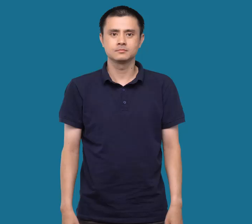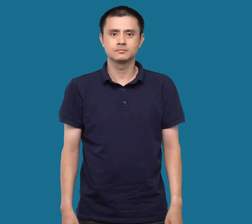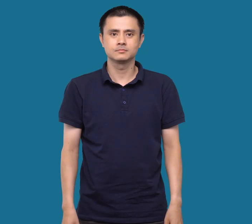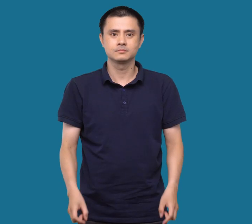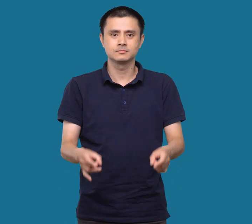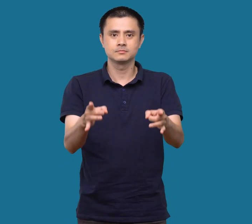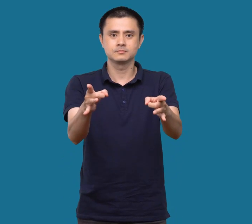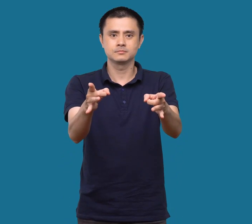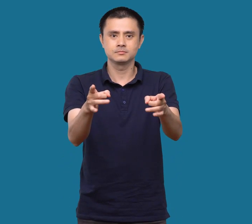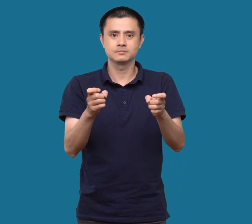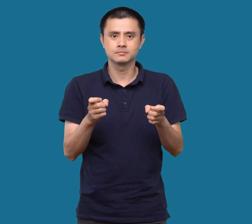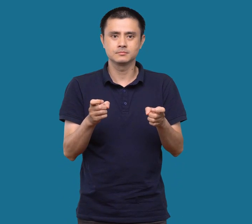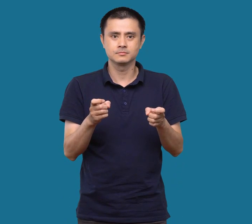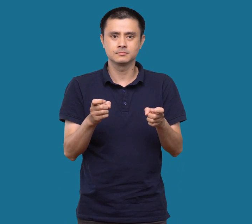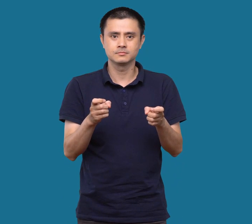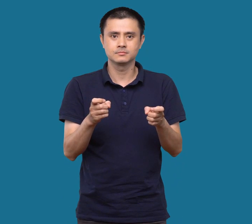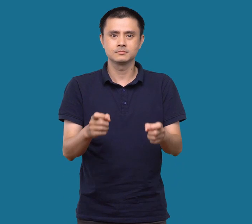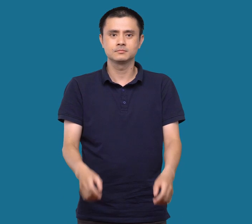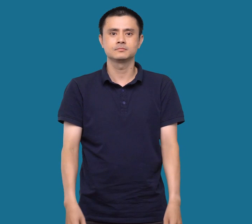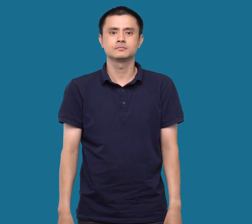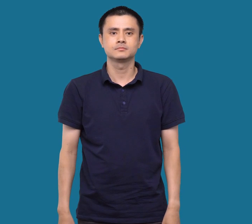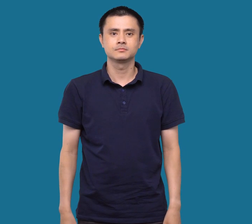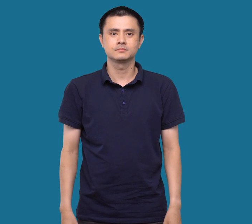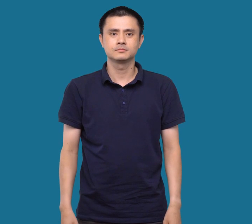hợp đồng